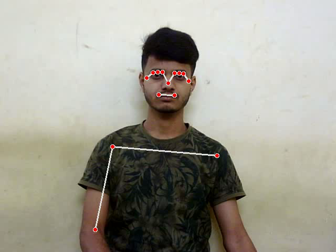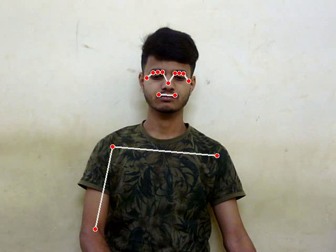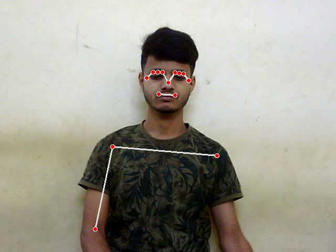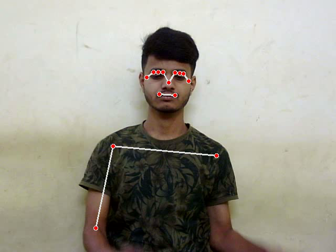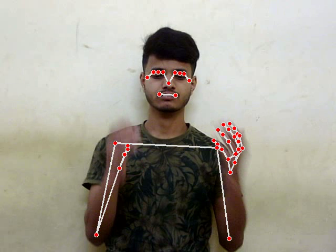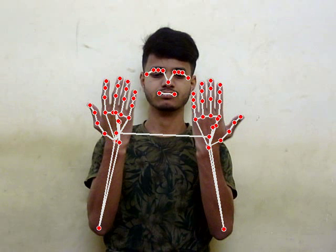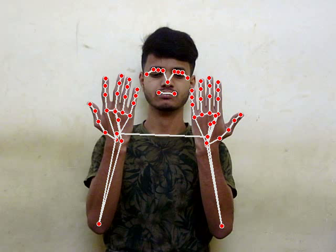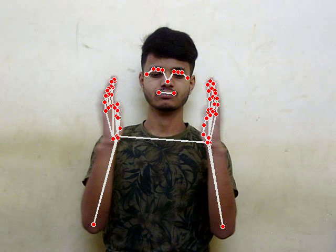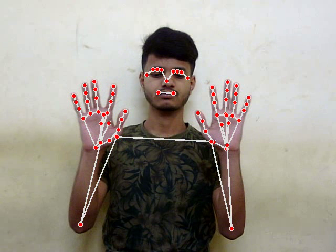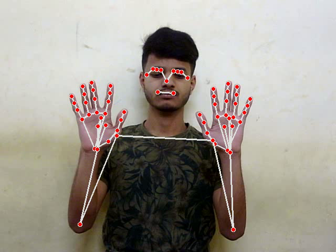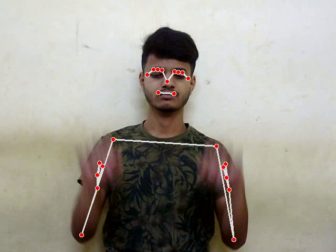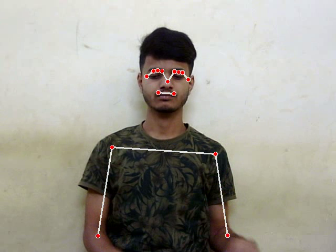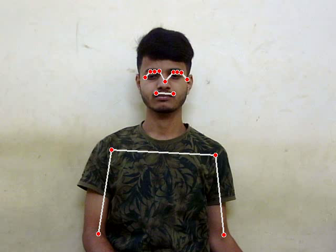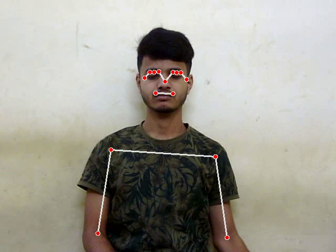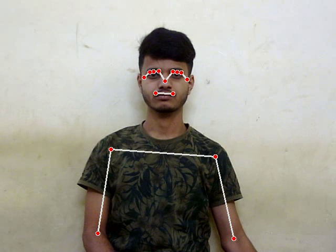do not want